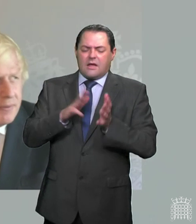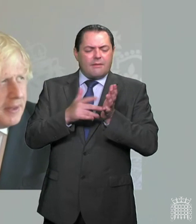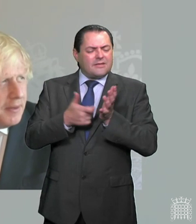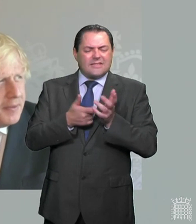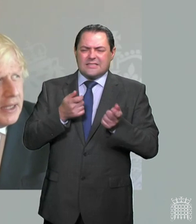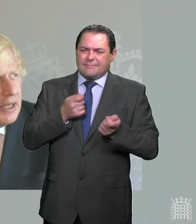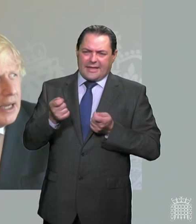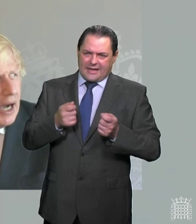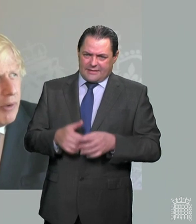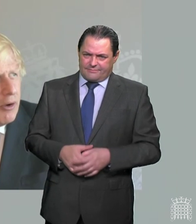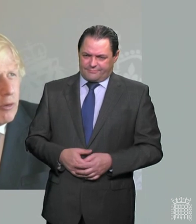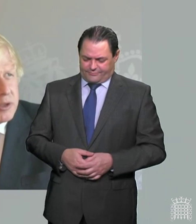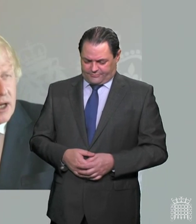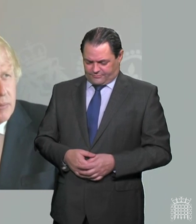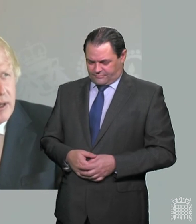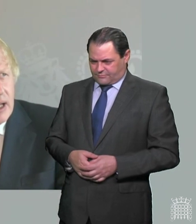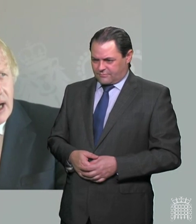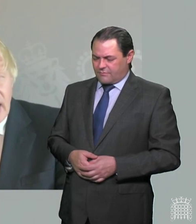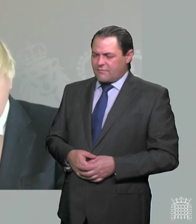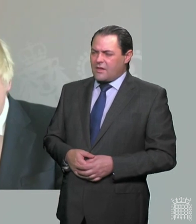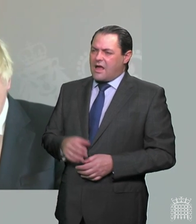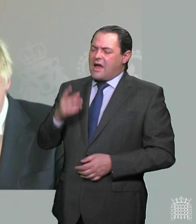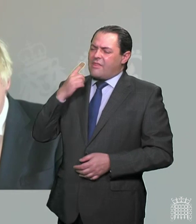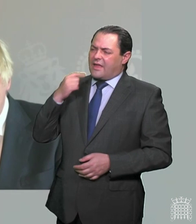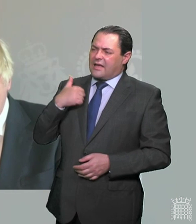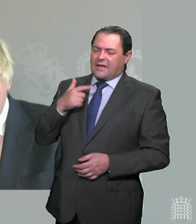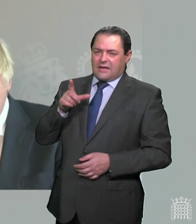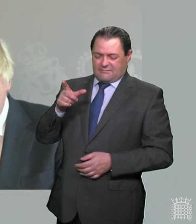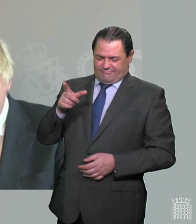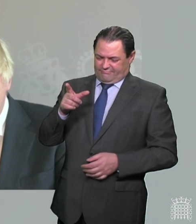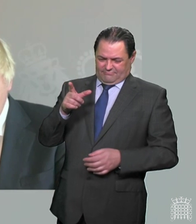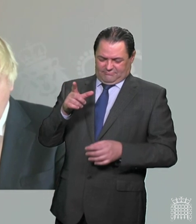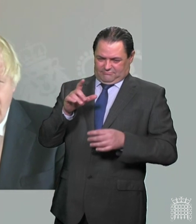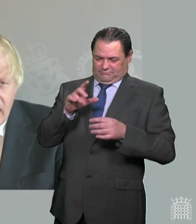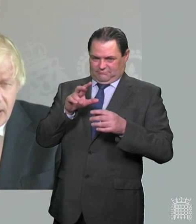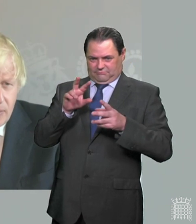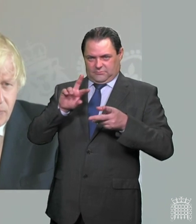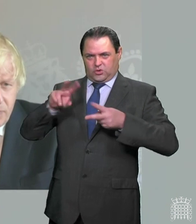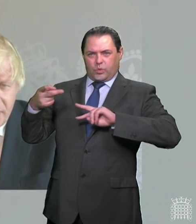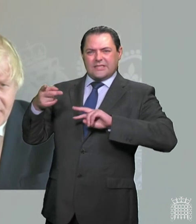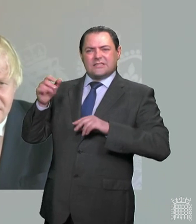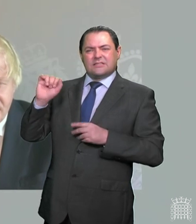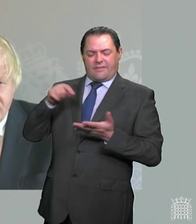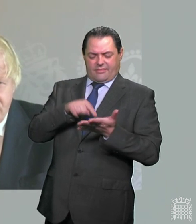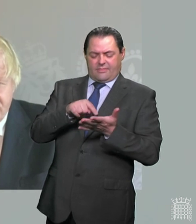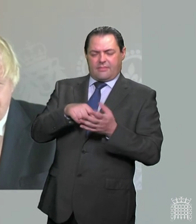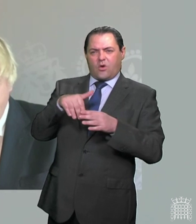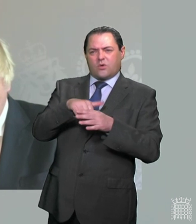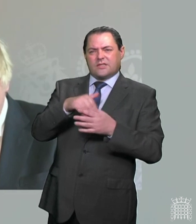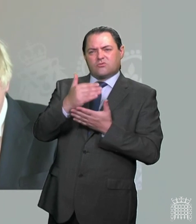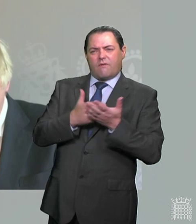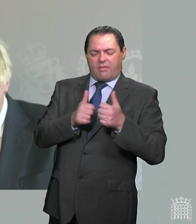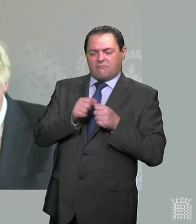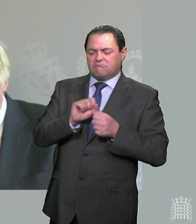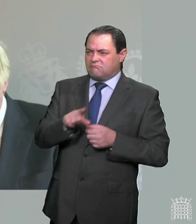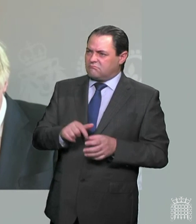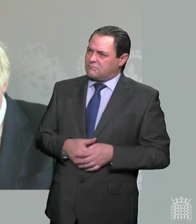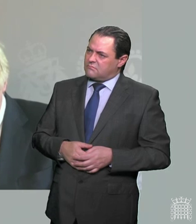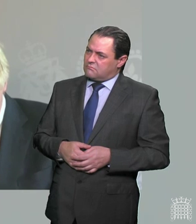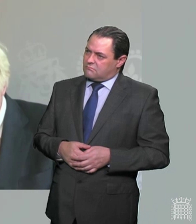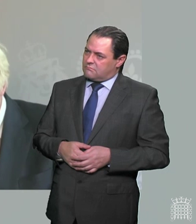I think that the right honourable Gentleman grossly mischaracterises the substance of those discussions —what I said.